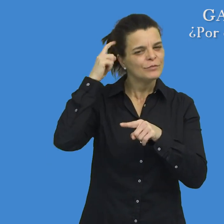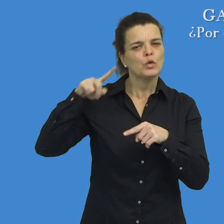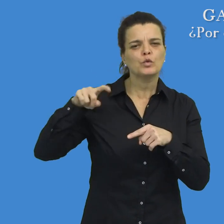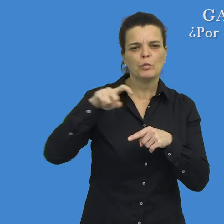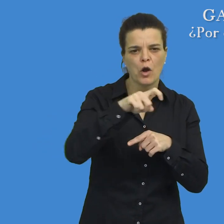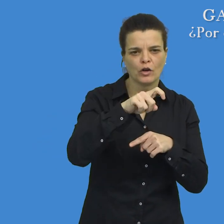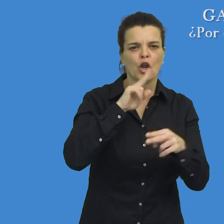cancer